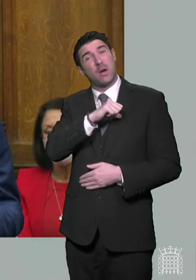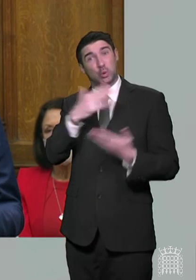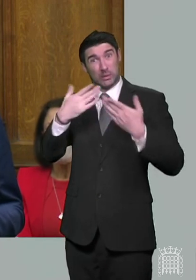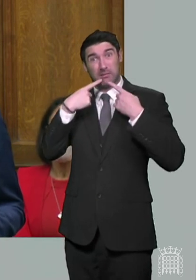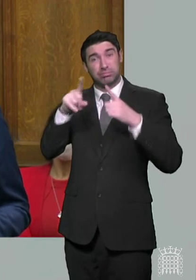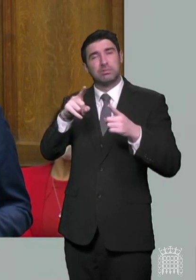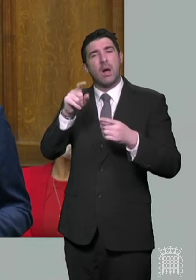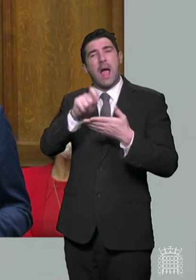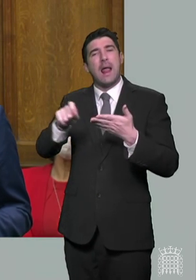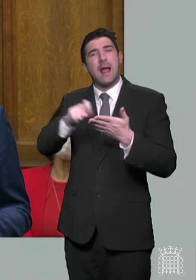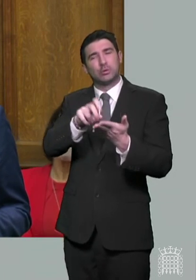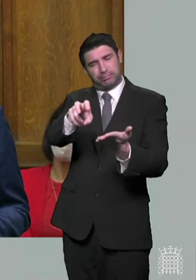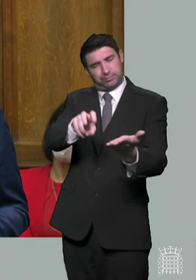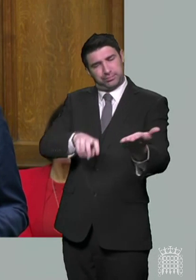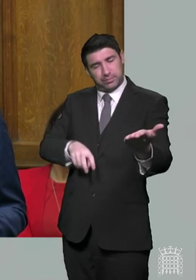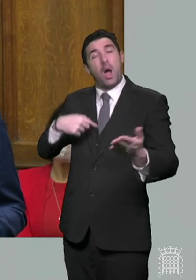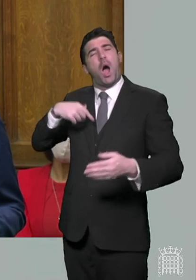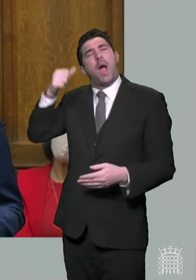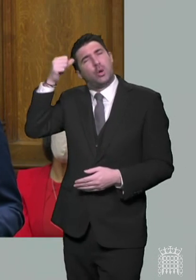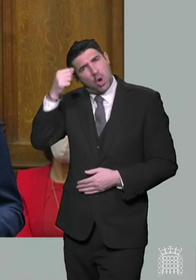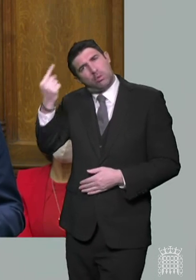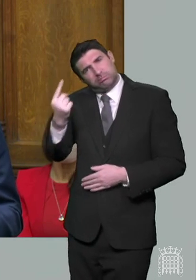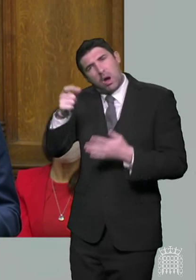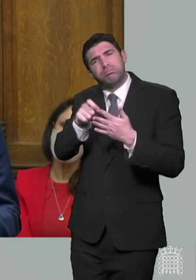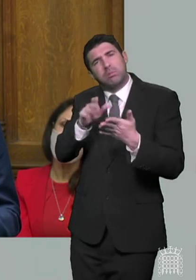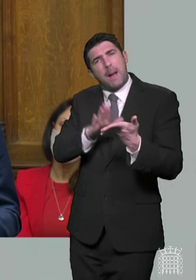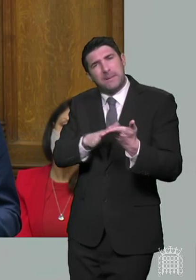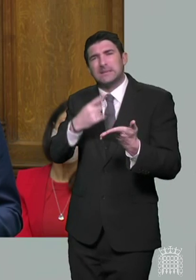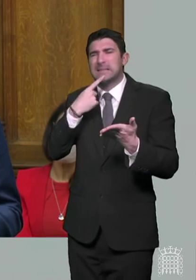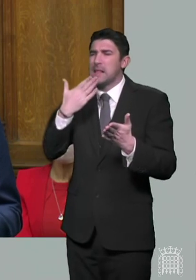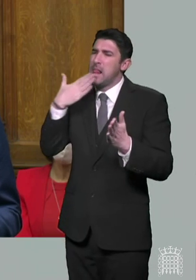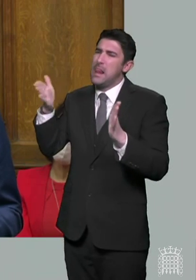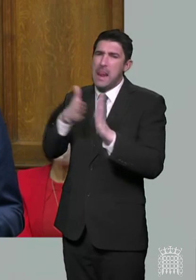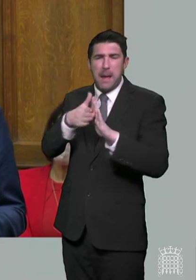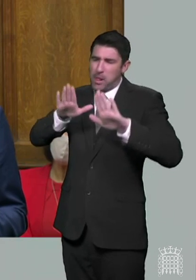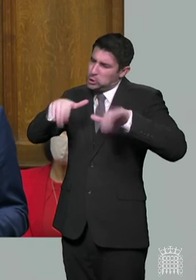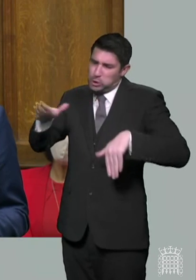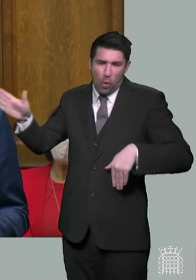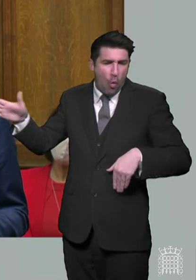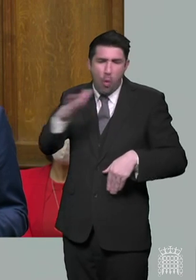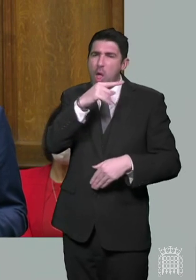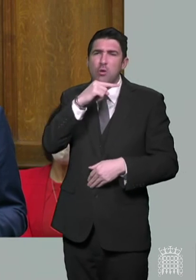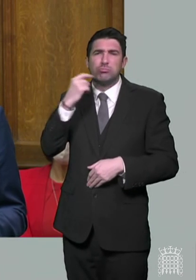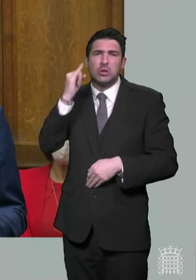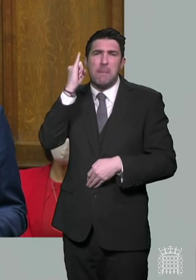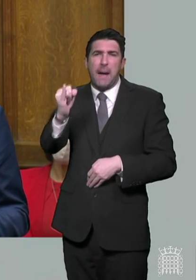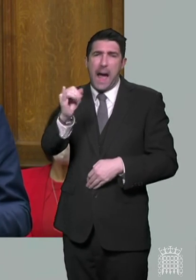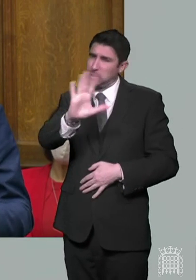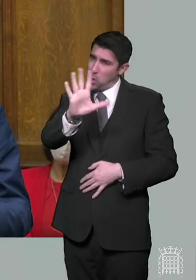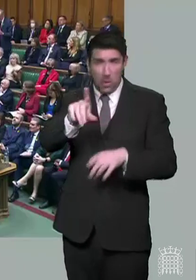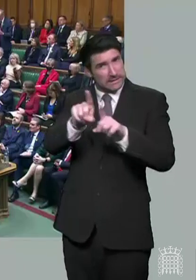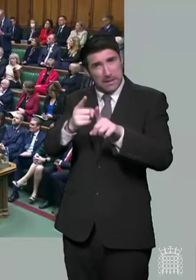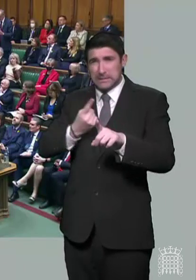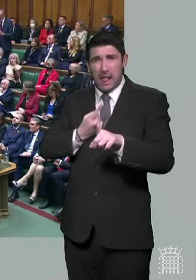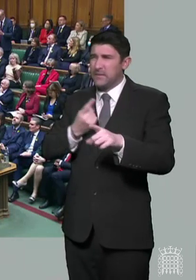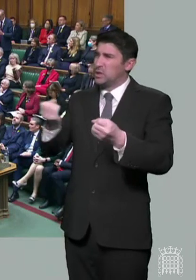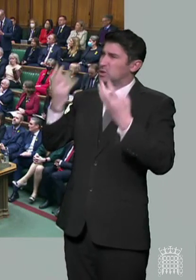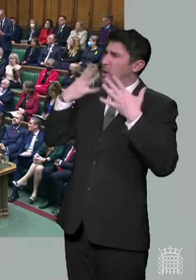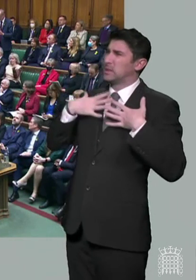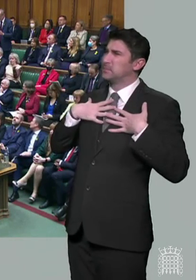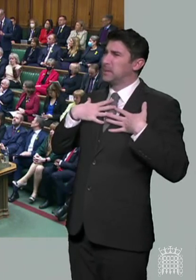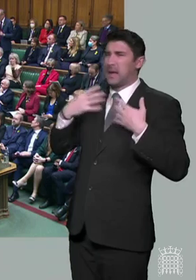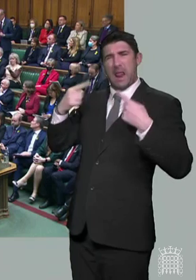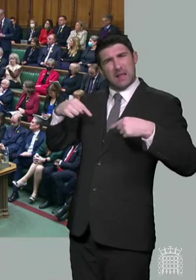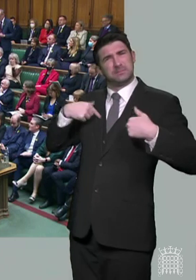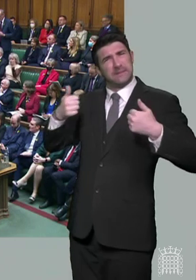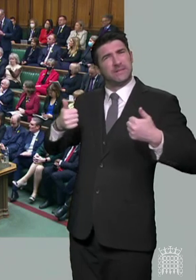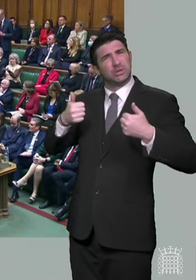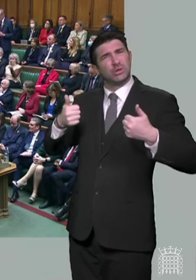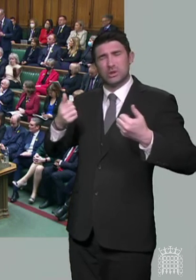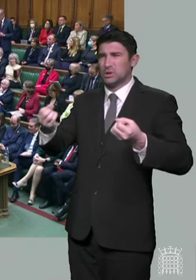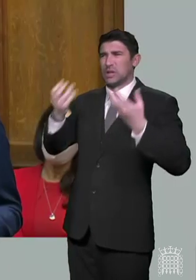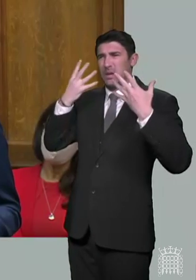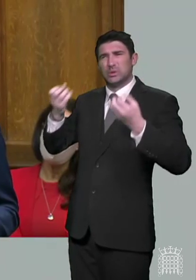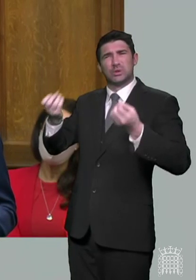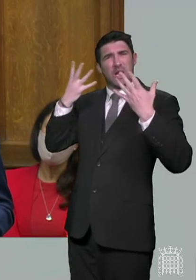I know he does not want to tar everyone with Russian links with the same brush, and neither do I, but leaked documents— Conservative Members might want to listen to the question.